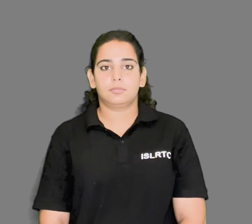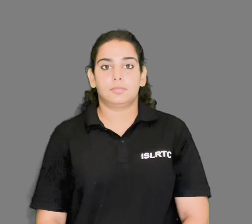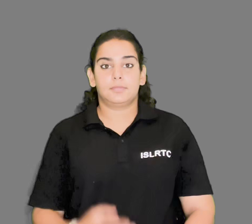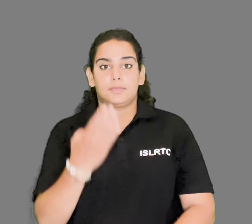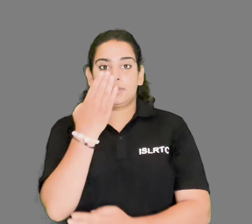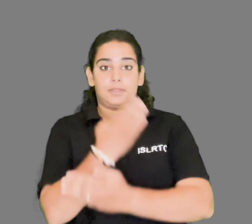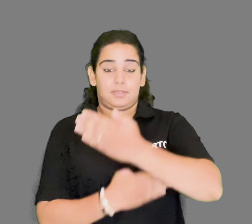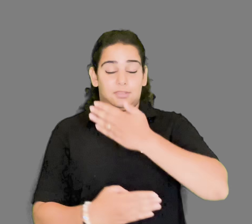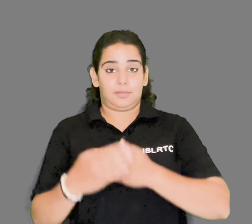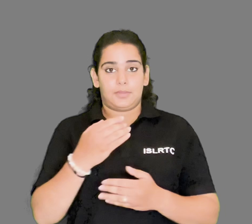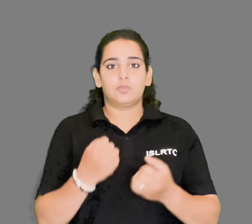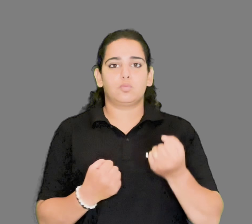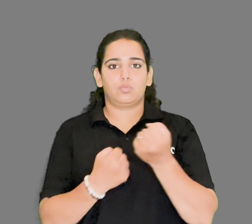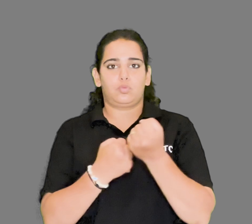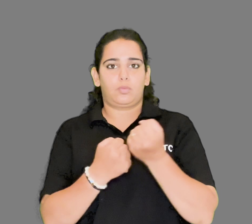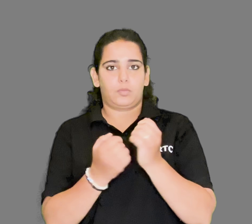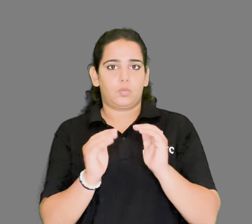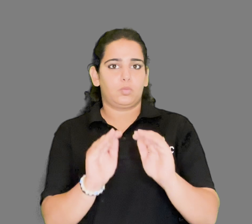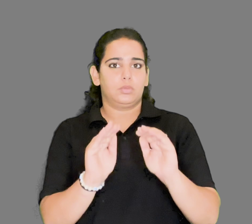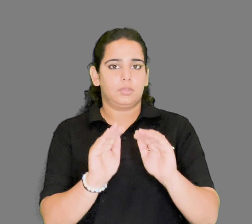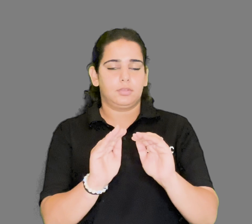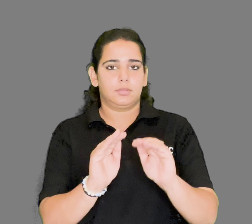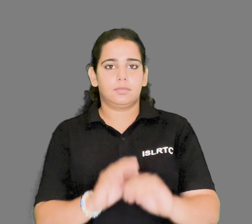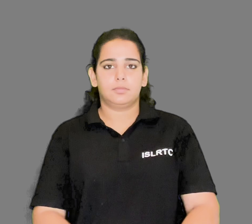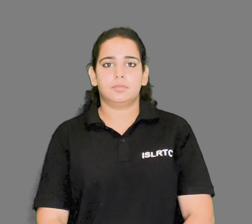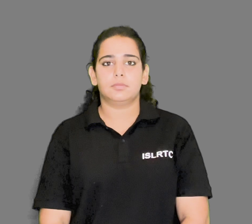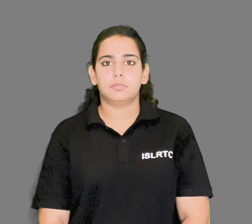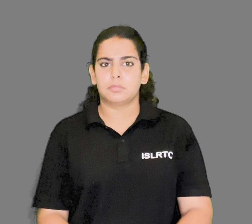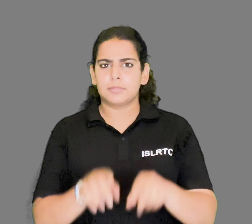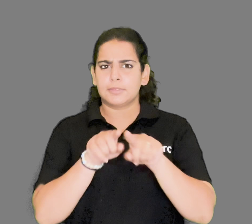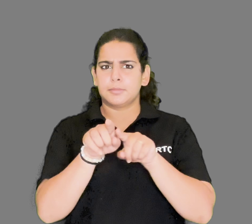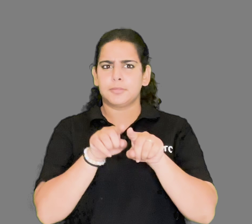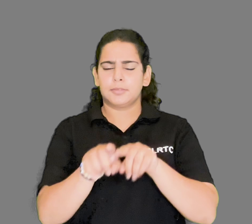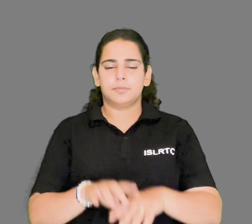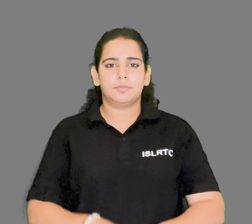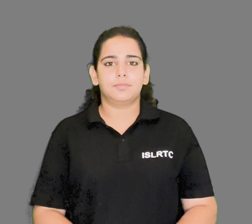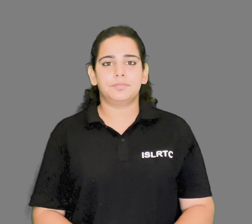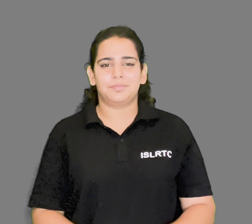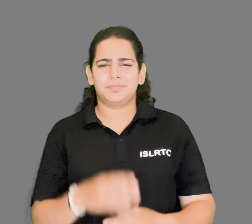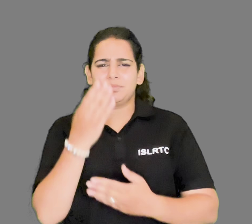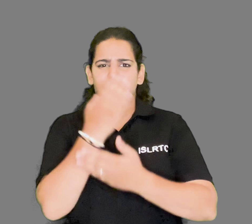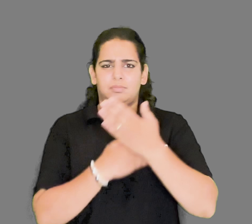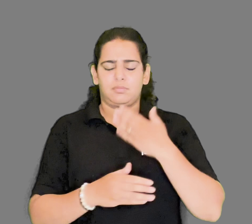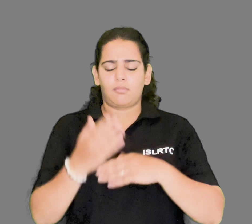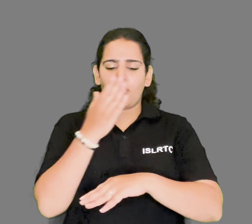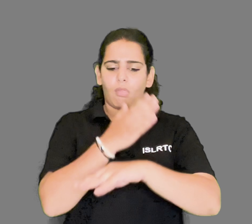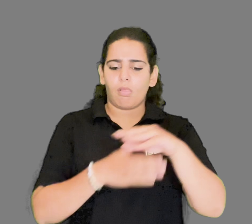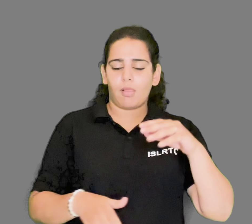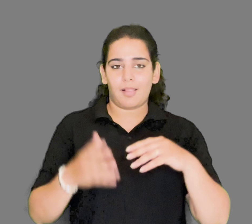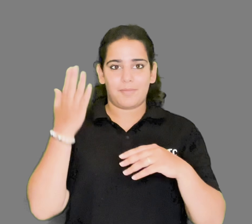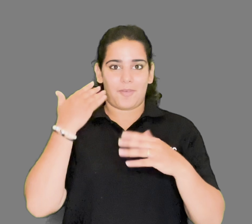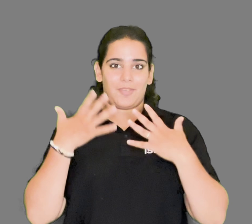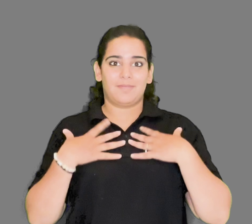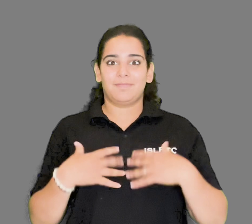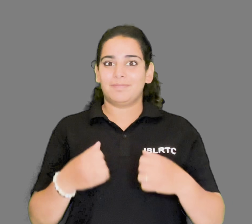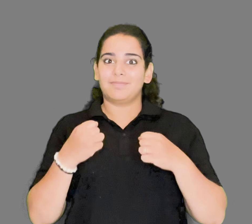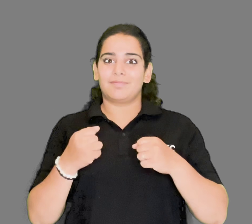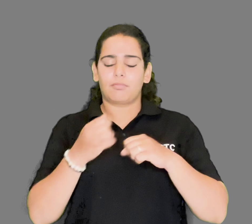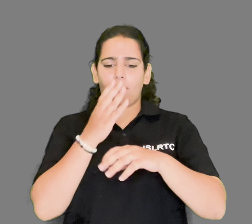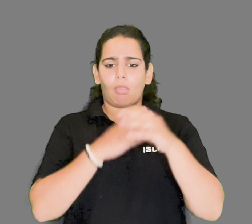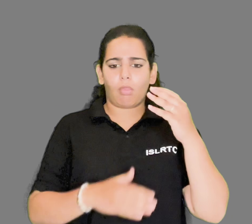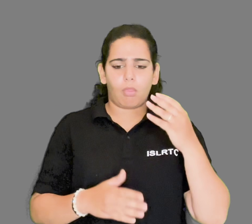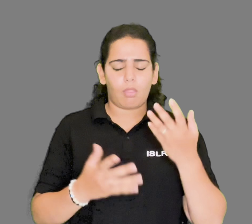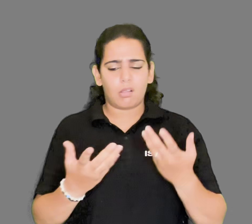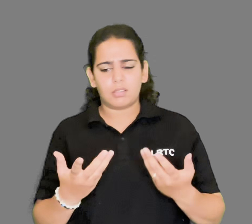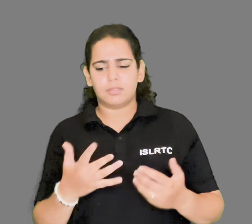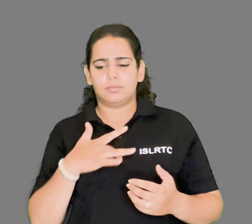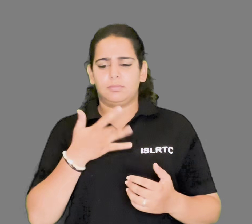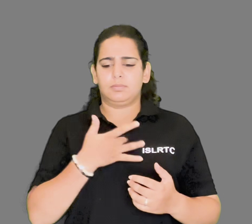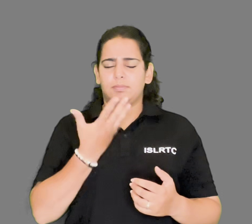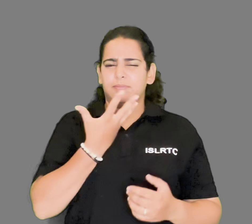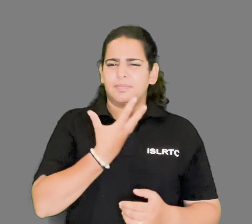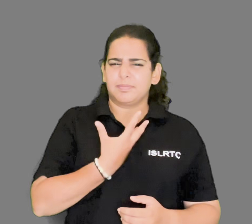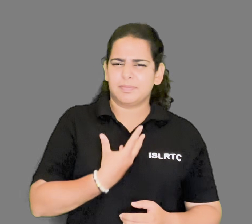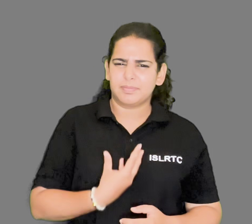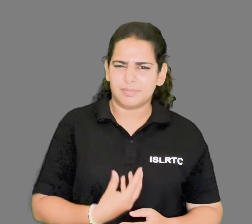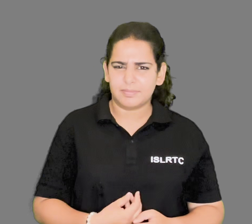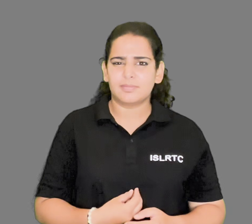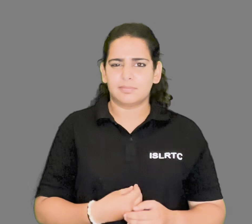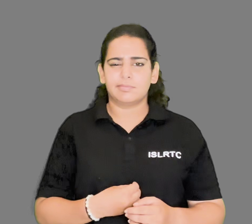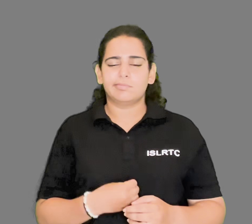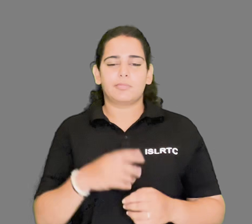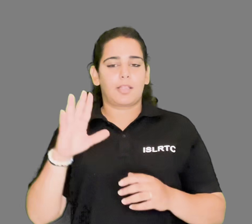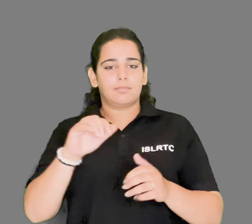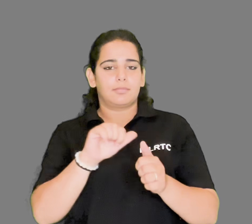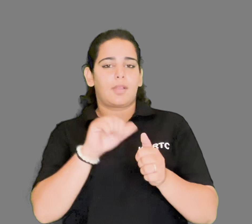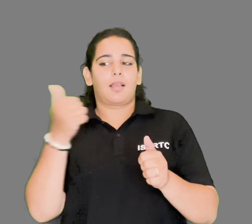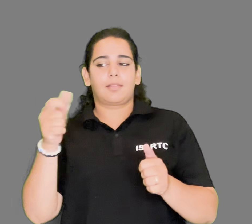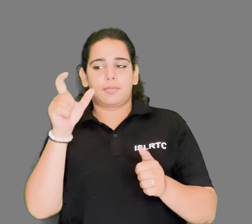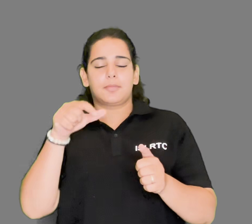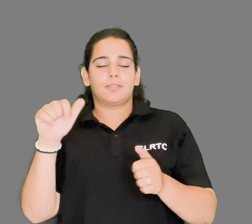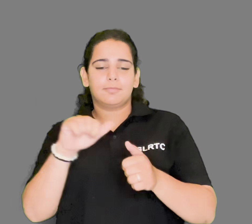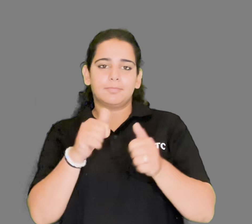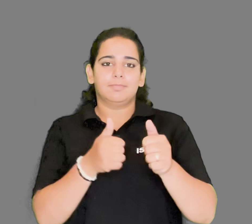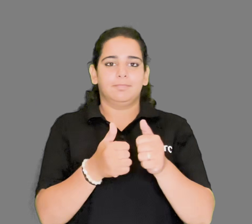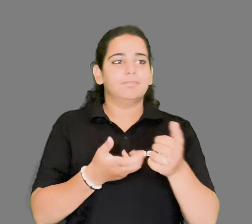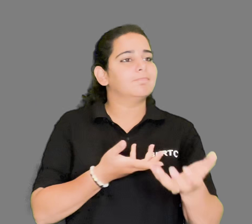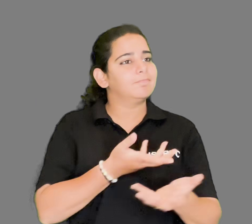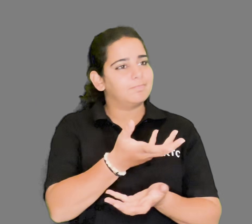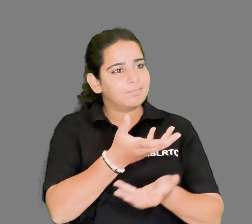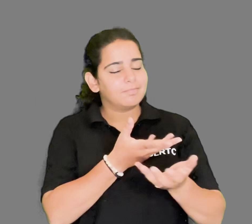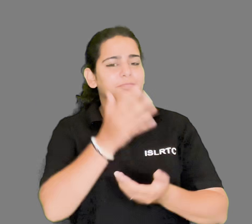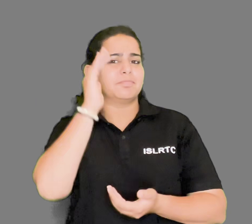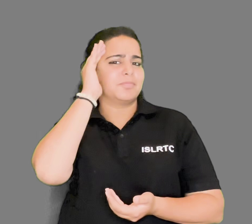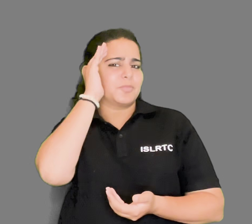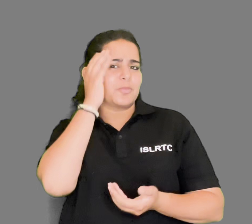Disability Support Service Services provided to individuals with disabilities to help them access various aspects of life, such as counseling, advocacy, and financial assistance